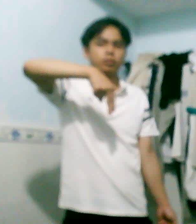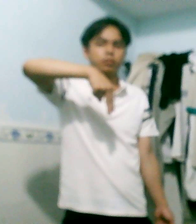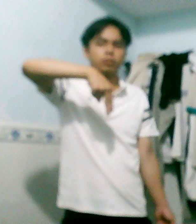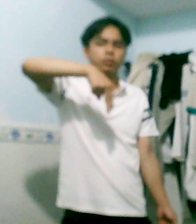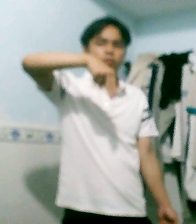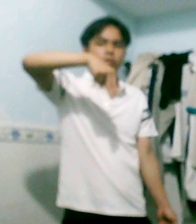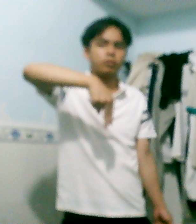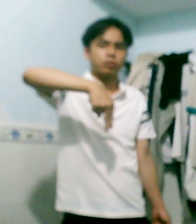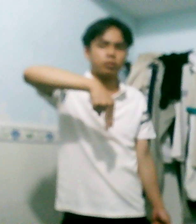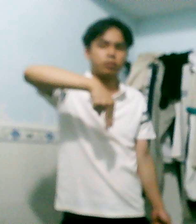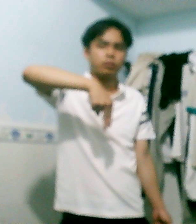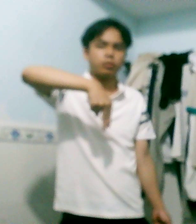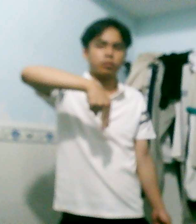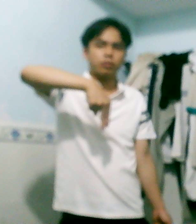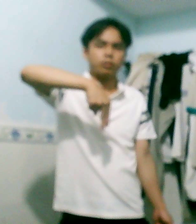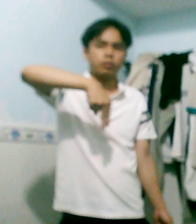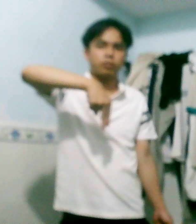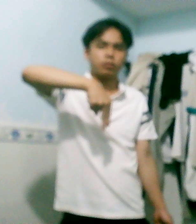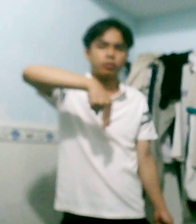n